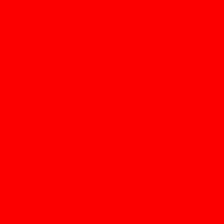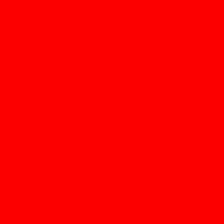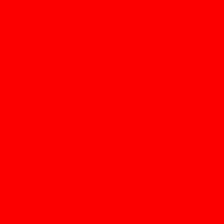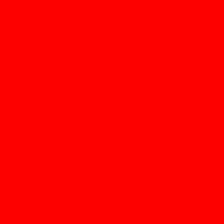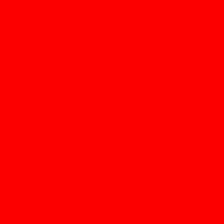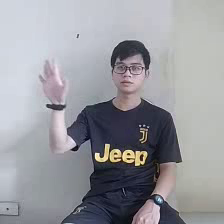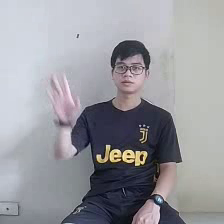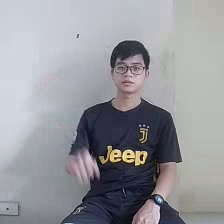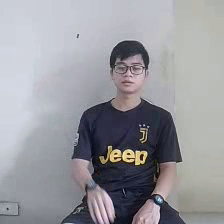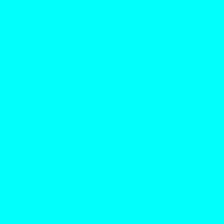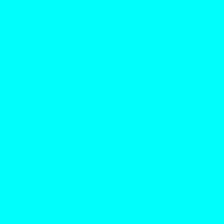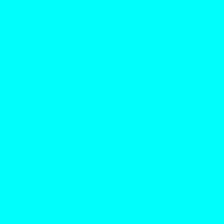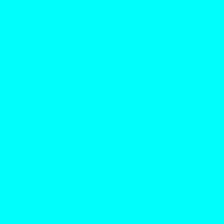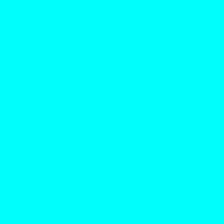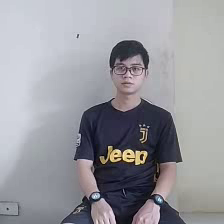Khai báo